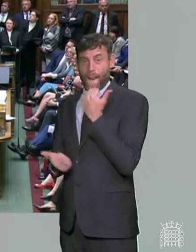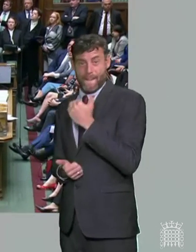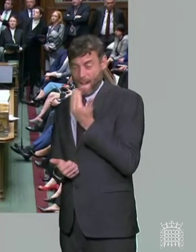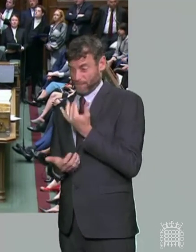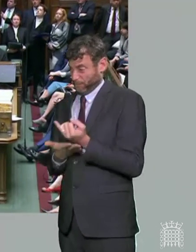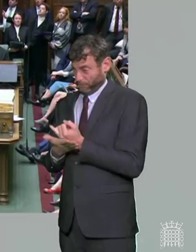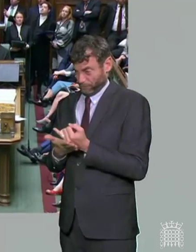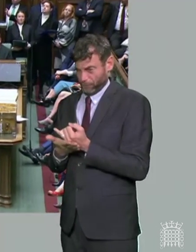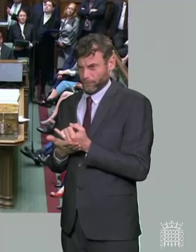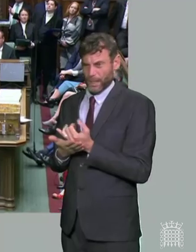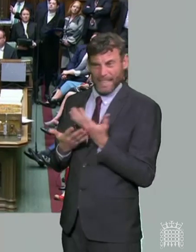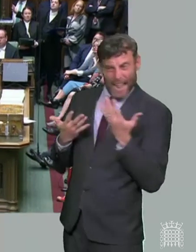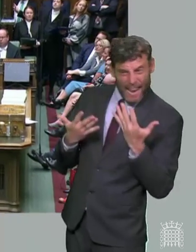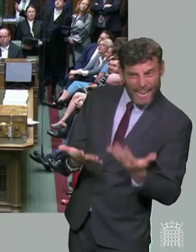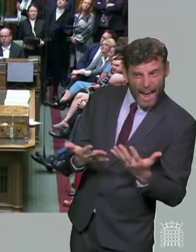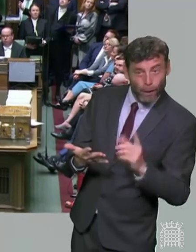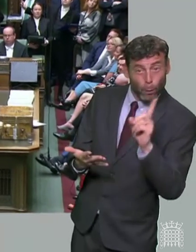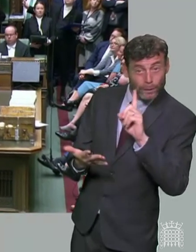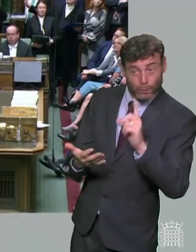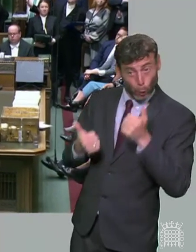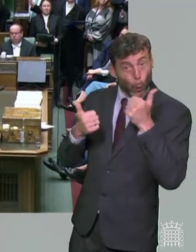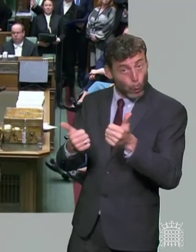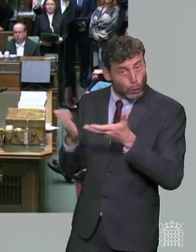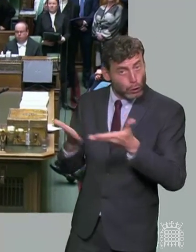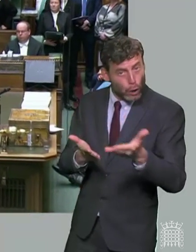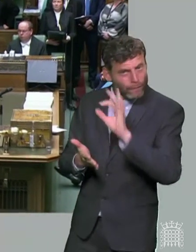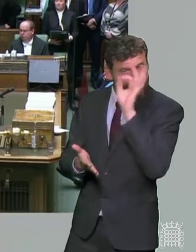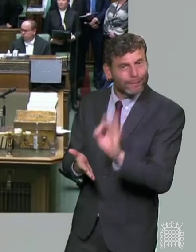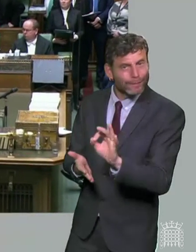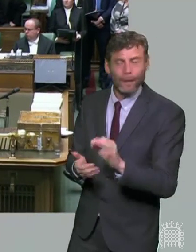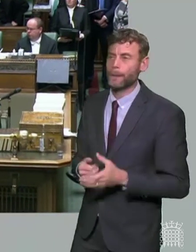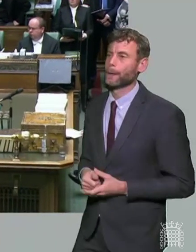I am afraid that the right honourable and learned Gentleman is simply wrong.